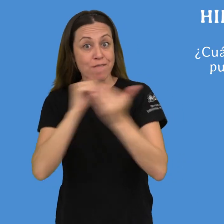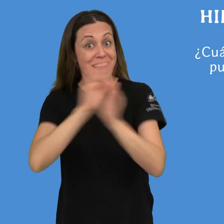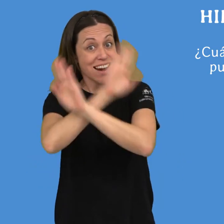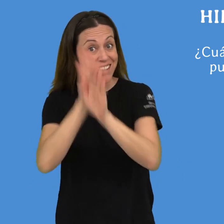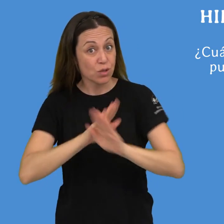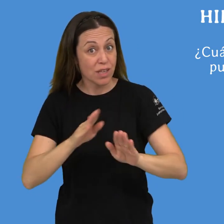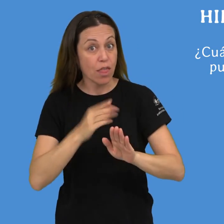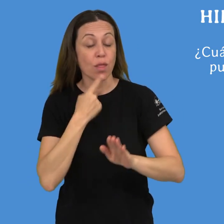resultado